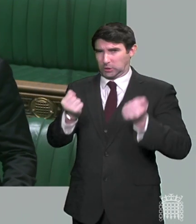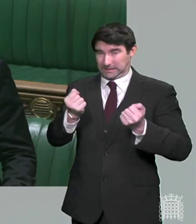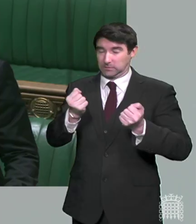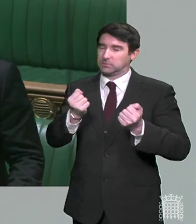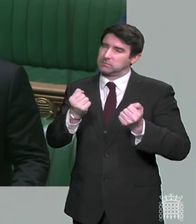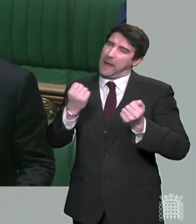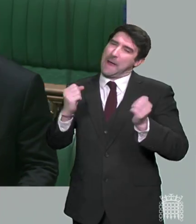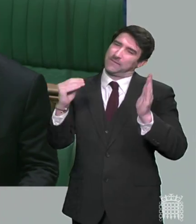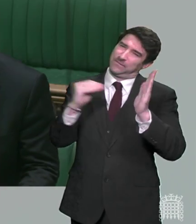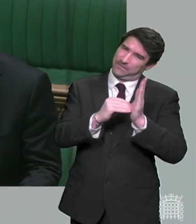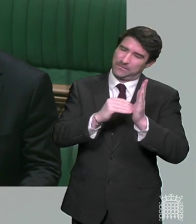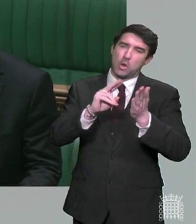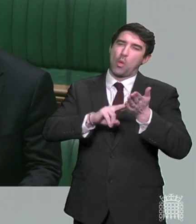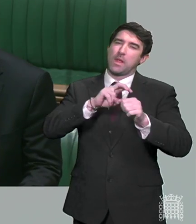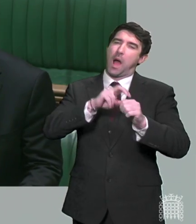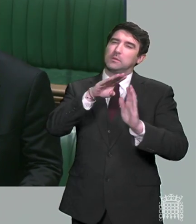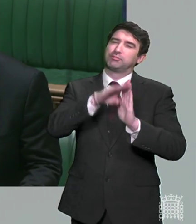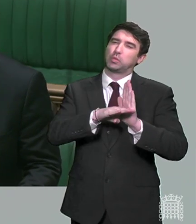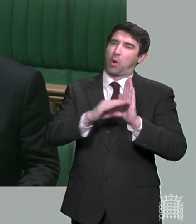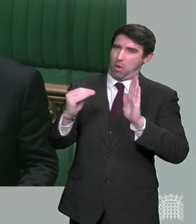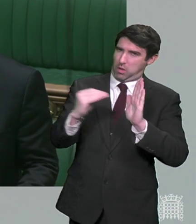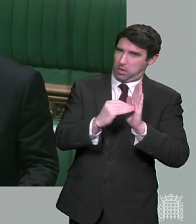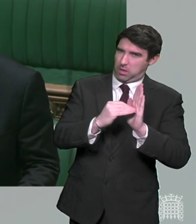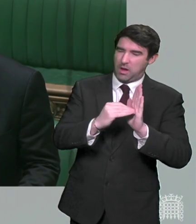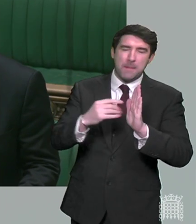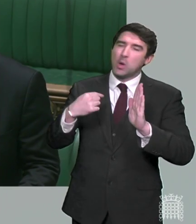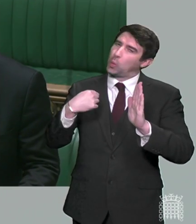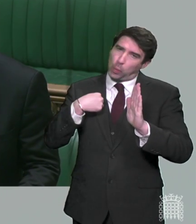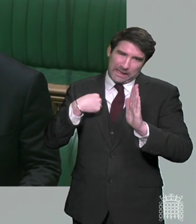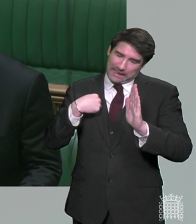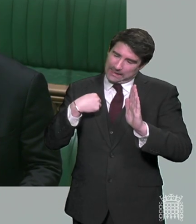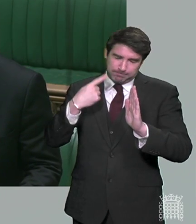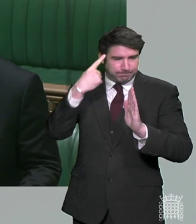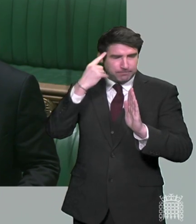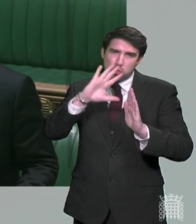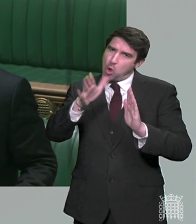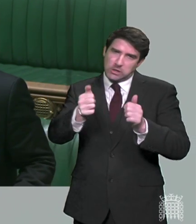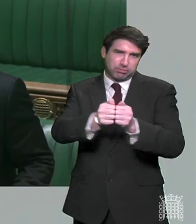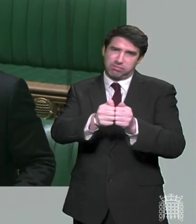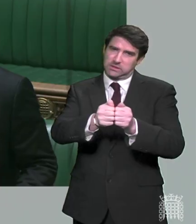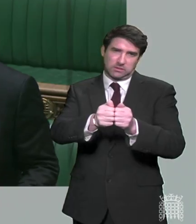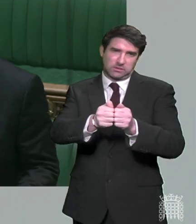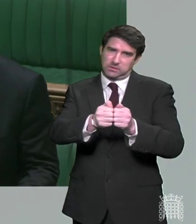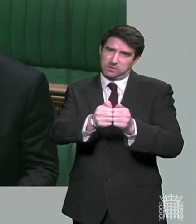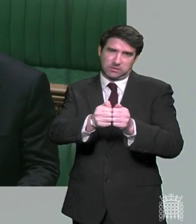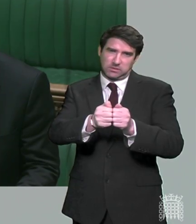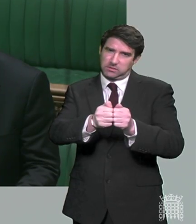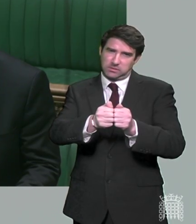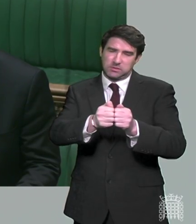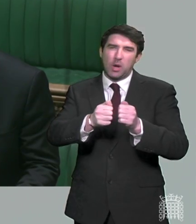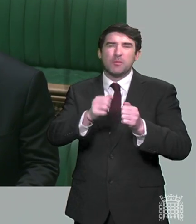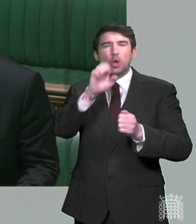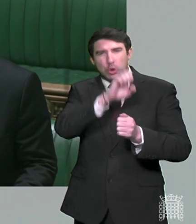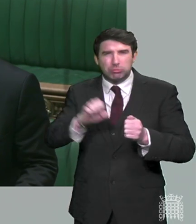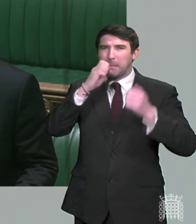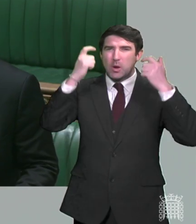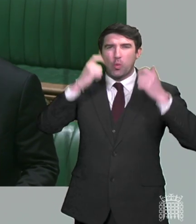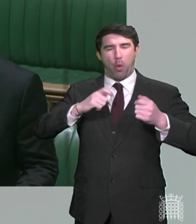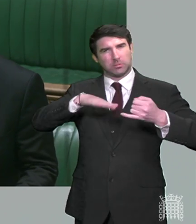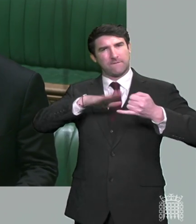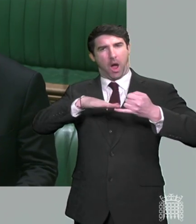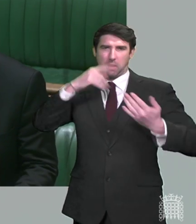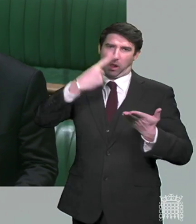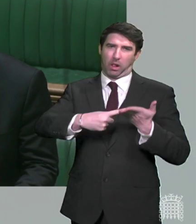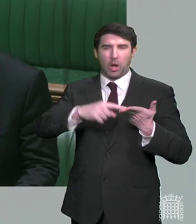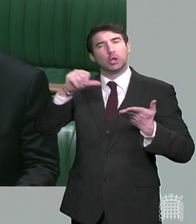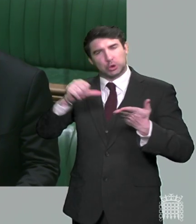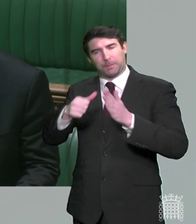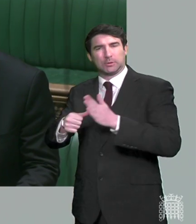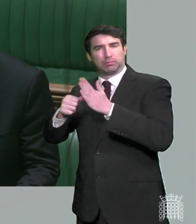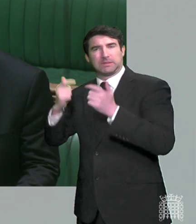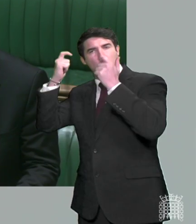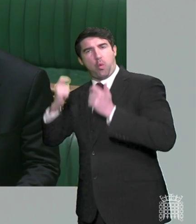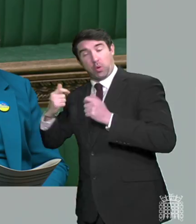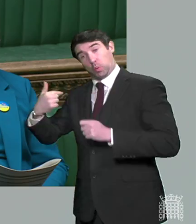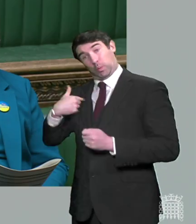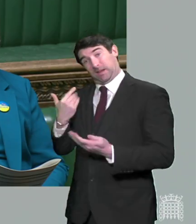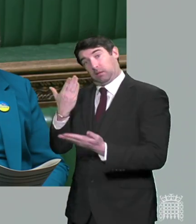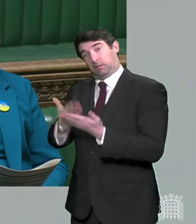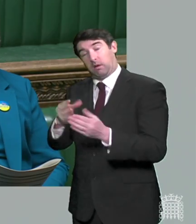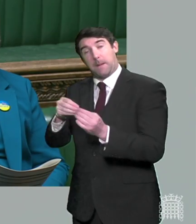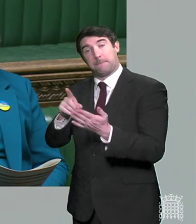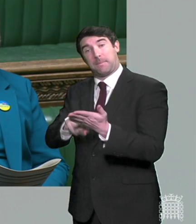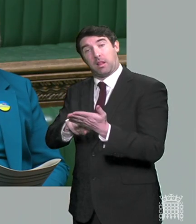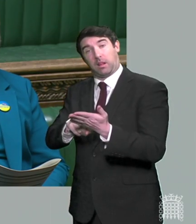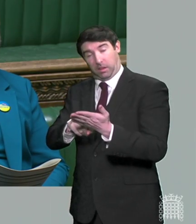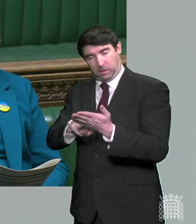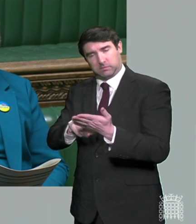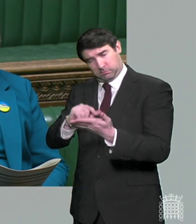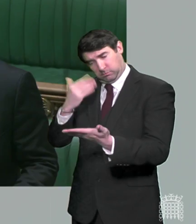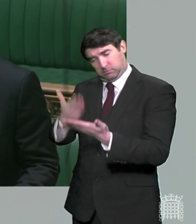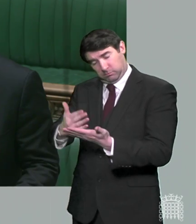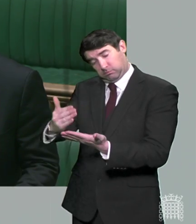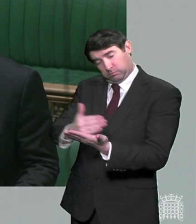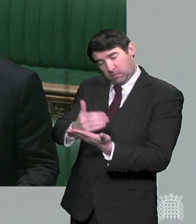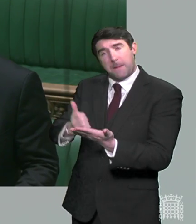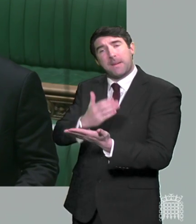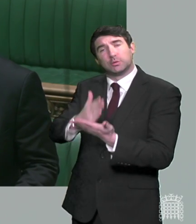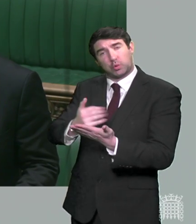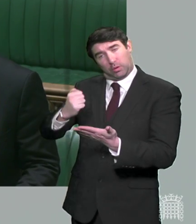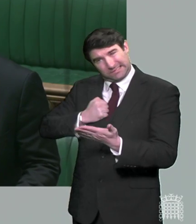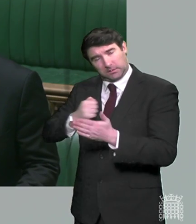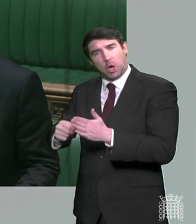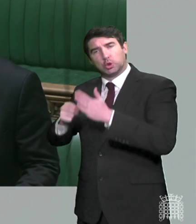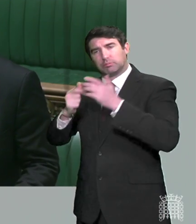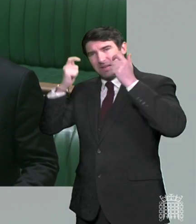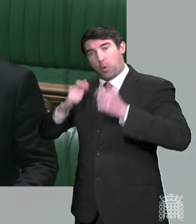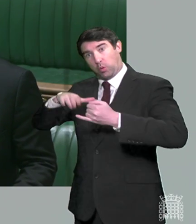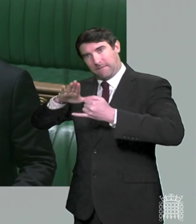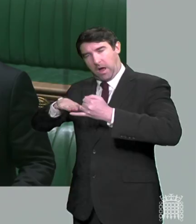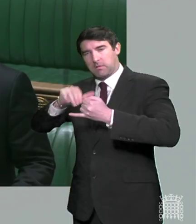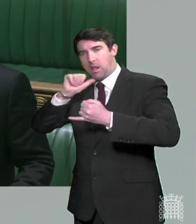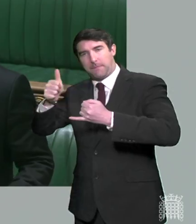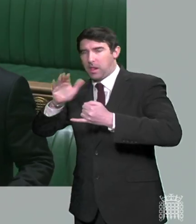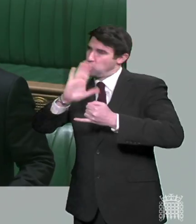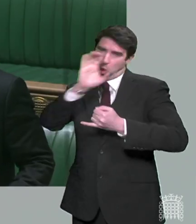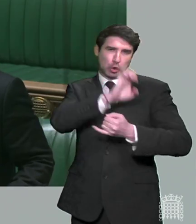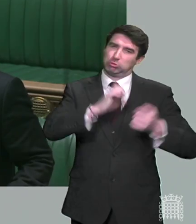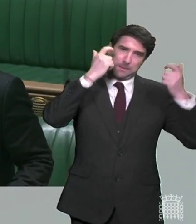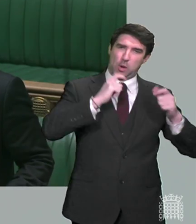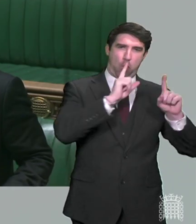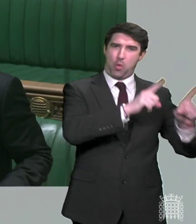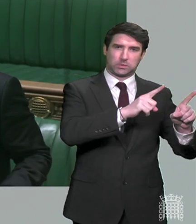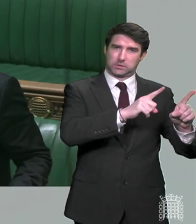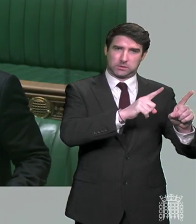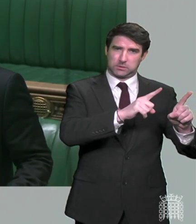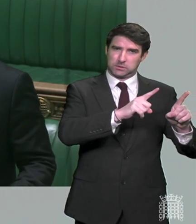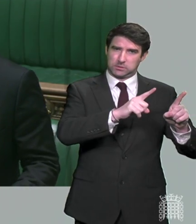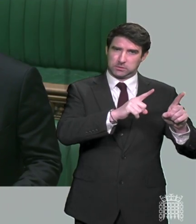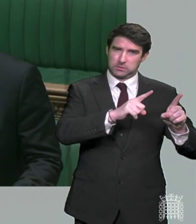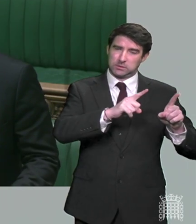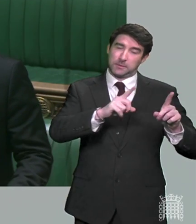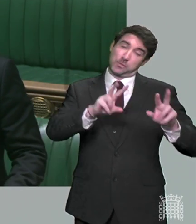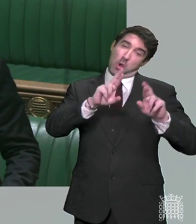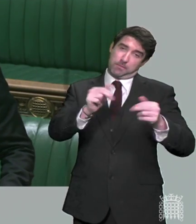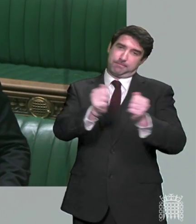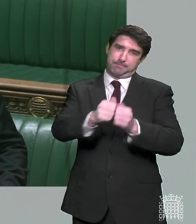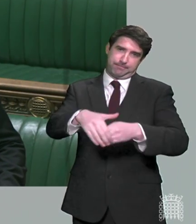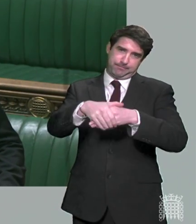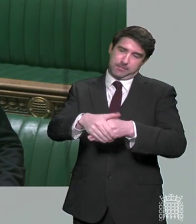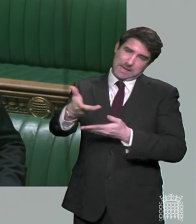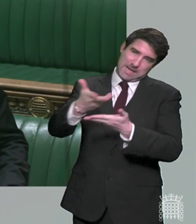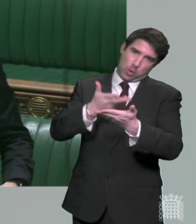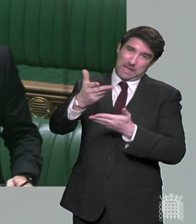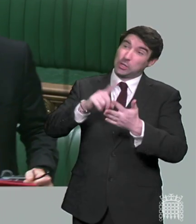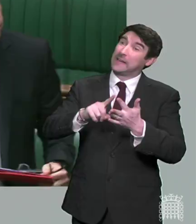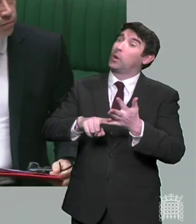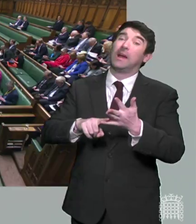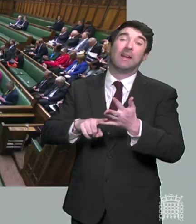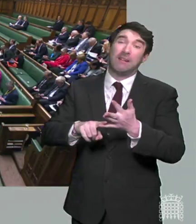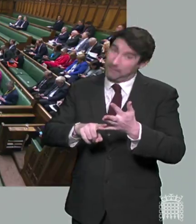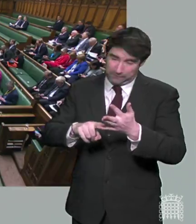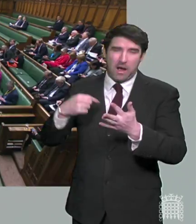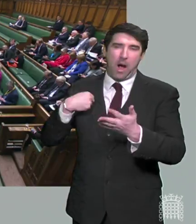We believe it is inappropriate for the European Court of Justice to be the final arbiter of disputes between the United Kingdom and the European Union under the protocol, and the Northern Ireland Protocol Bill would ensure that UK and Northern Ireland courts have the final say over all laws that affect citizens in those nations, should we not be able to achieve the same or a similar outcome from our negotiations with the European Union.